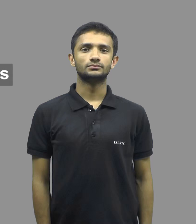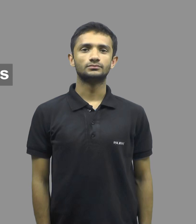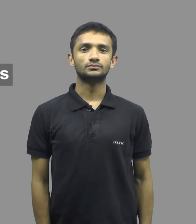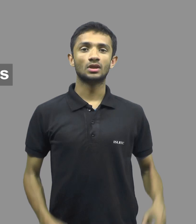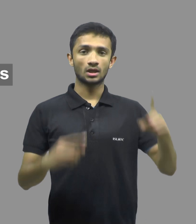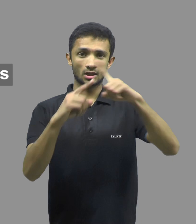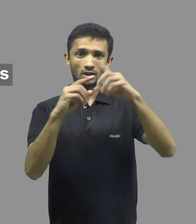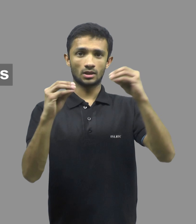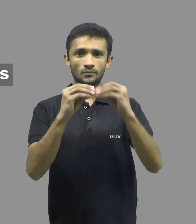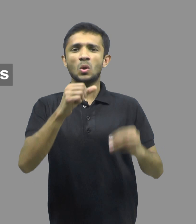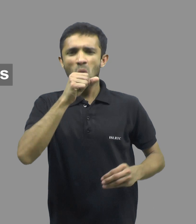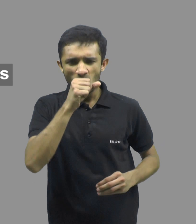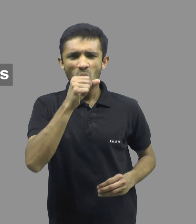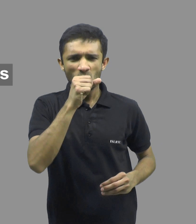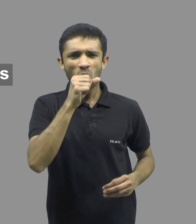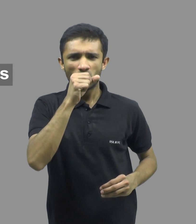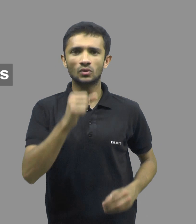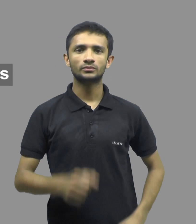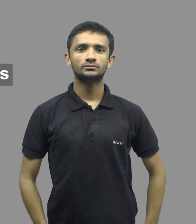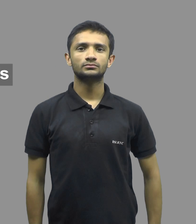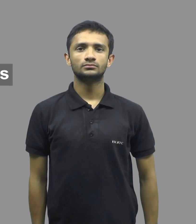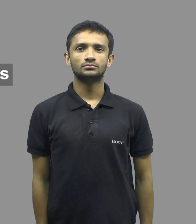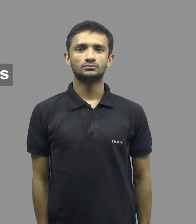Tuberculosis